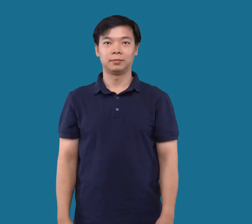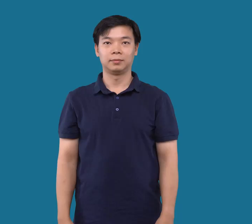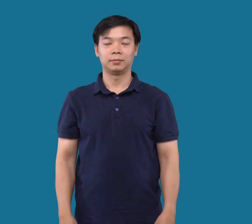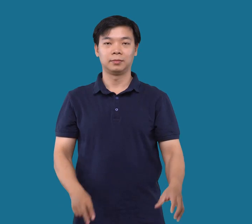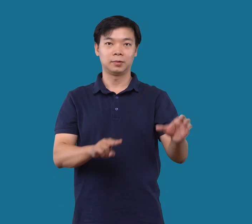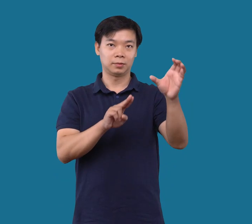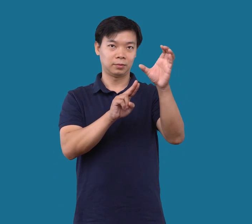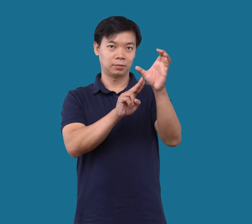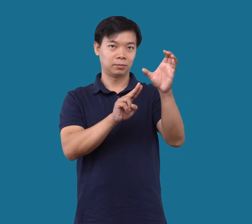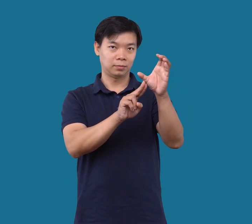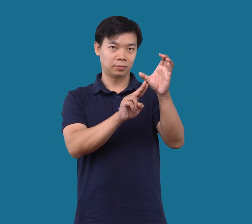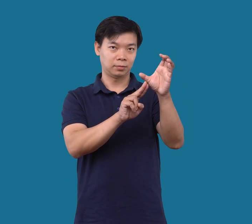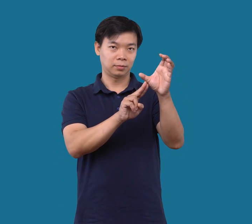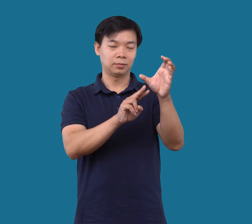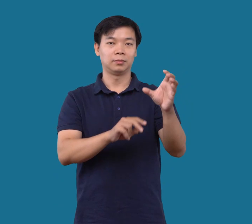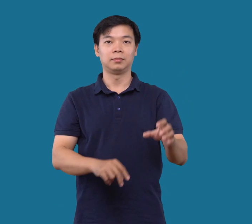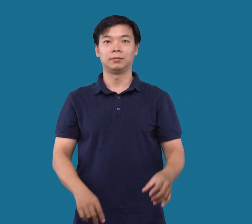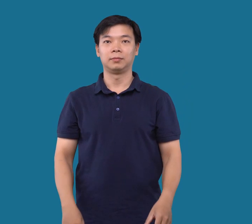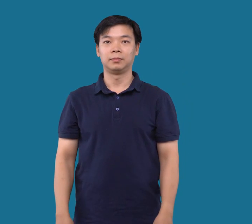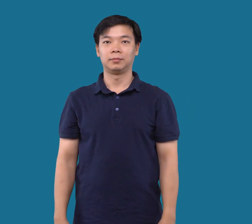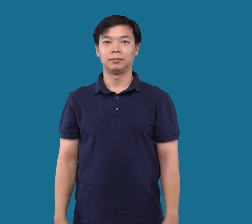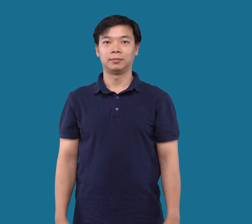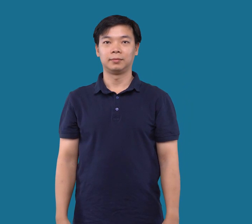công ước